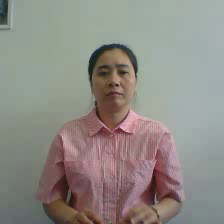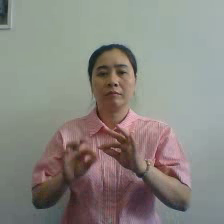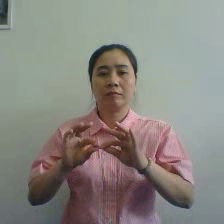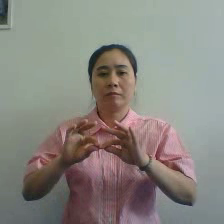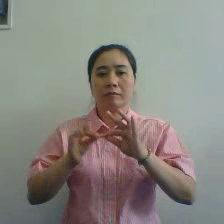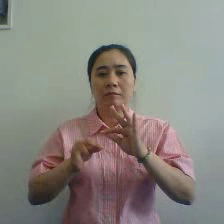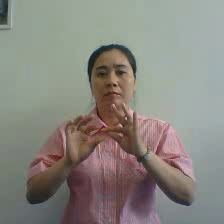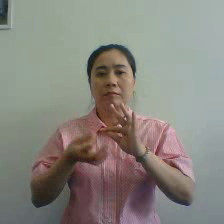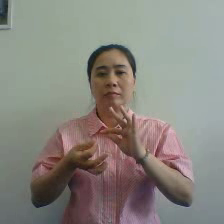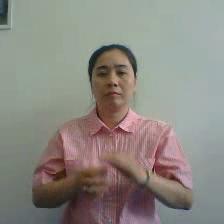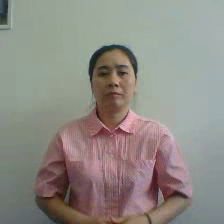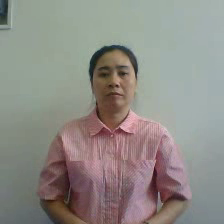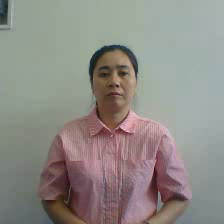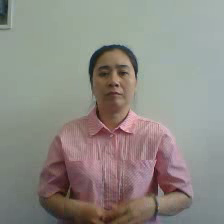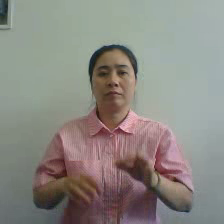Rau